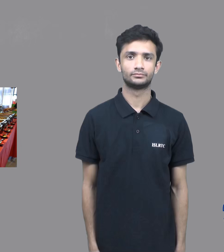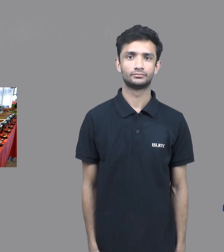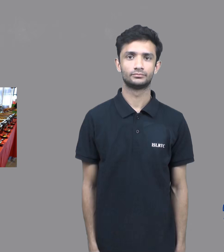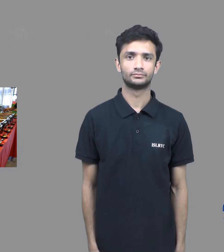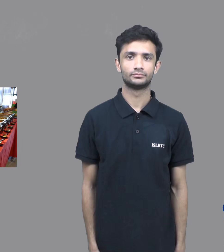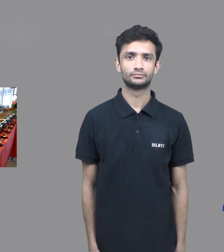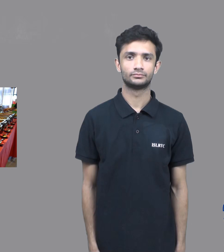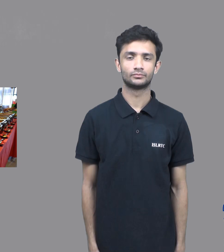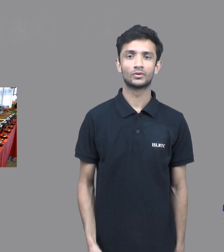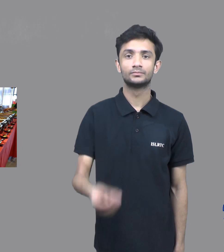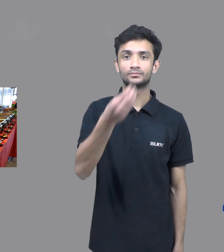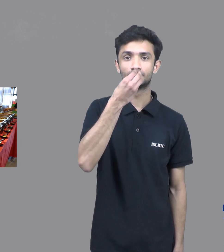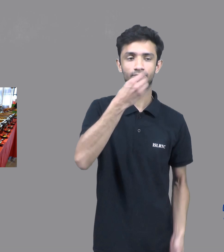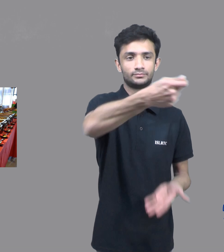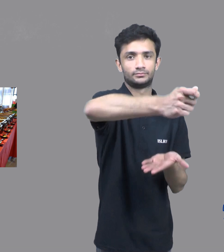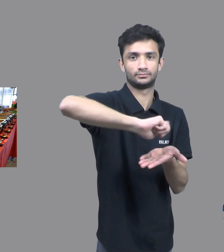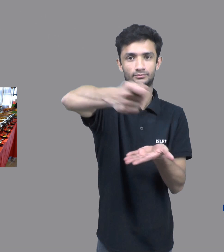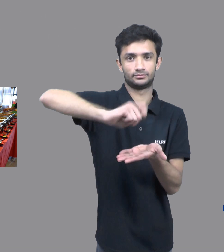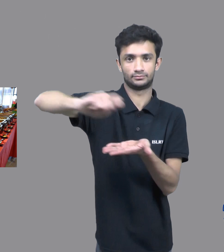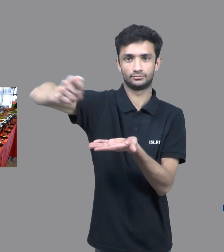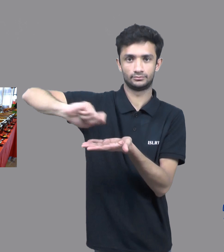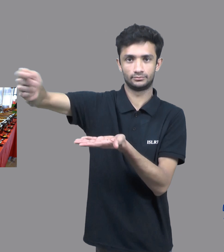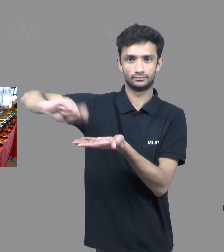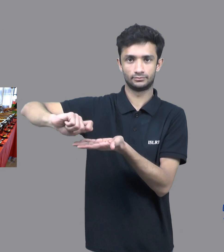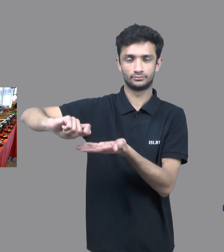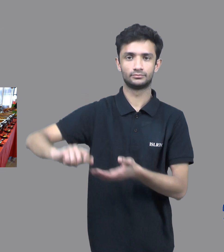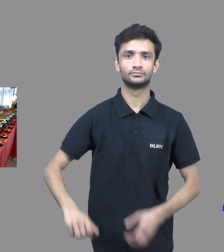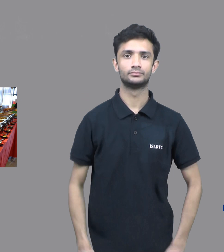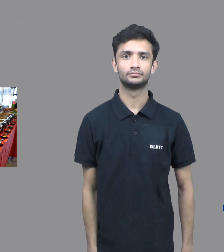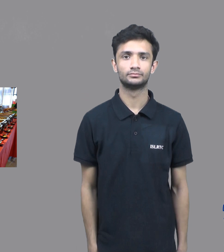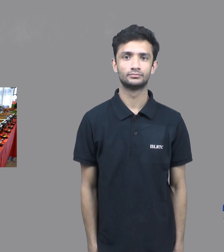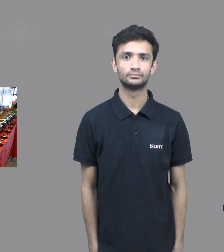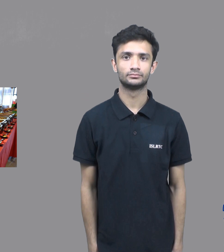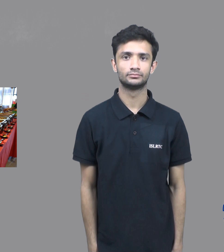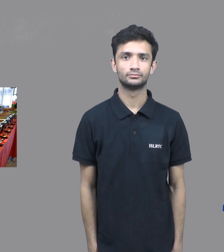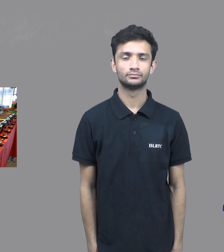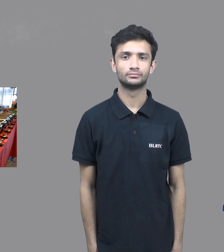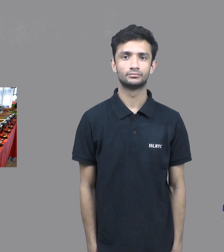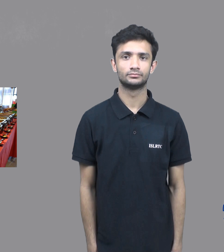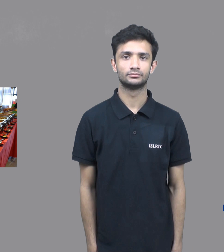Buffet